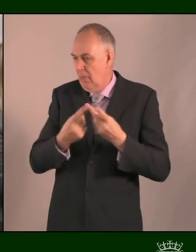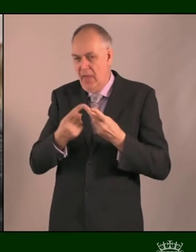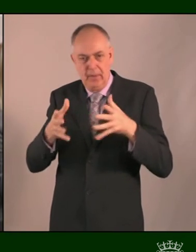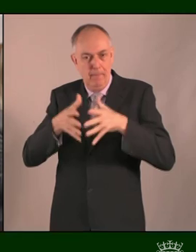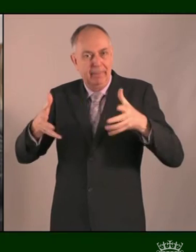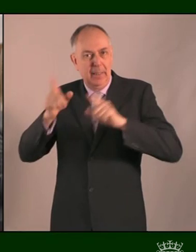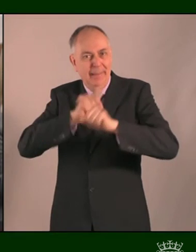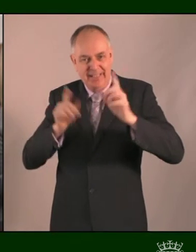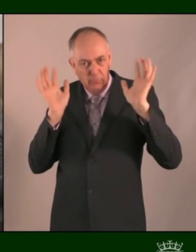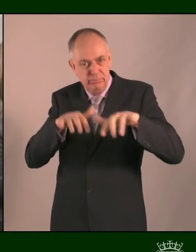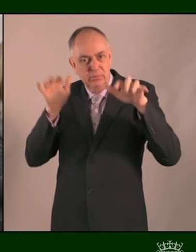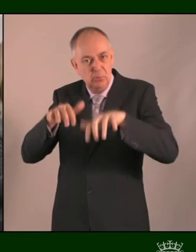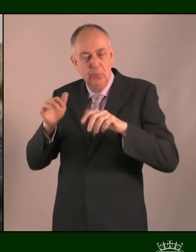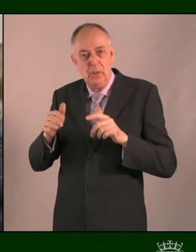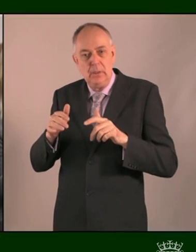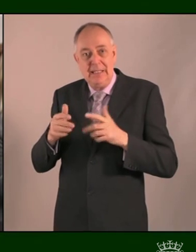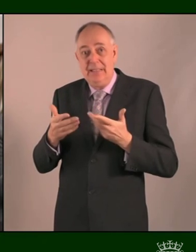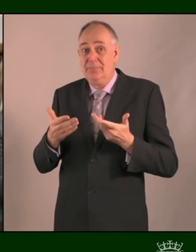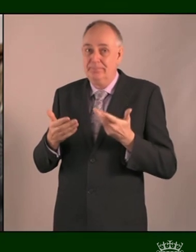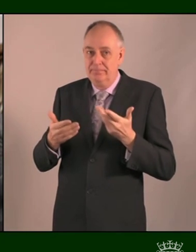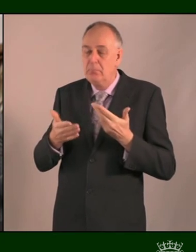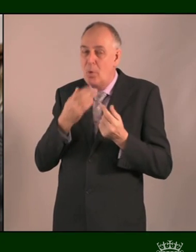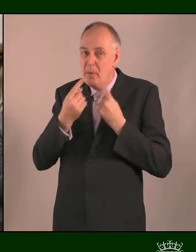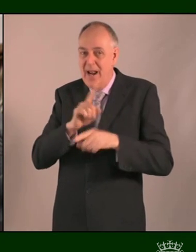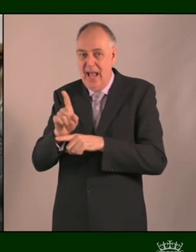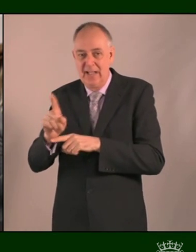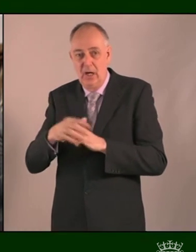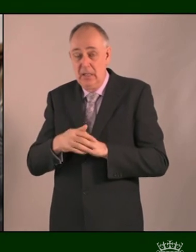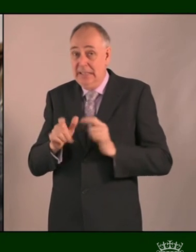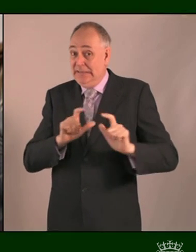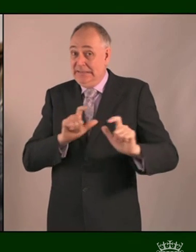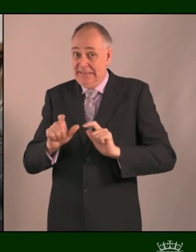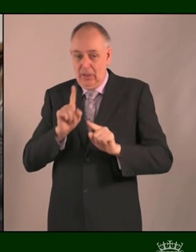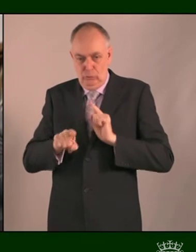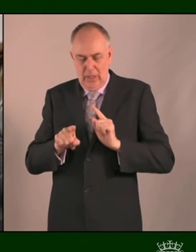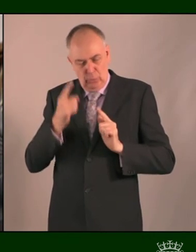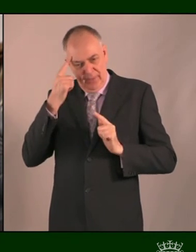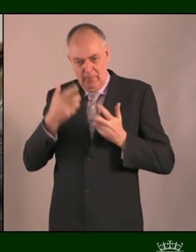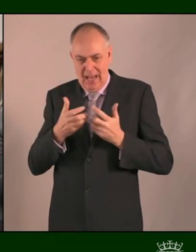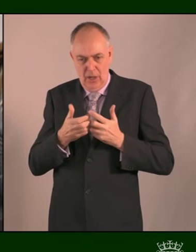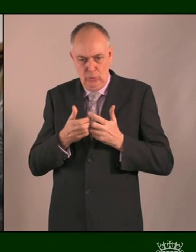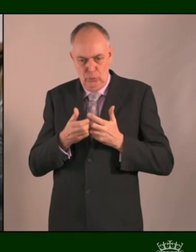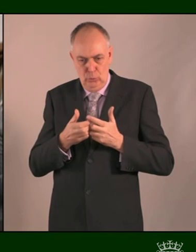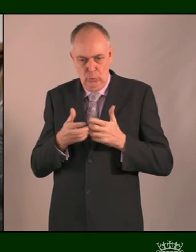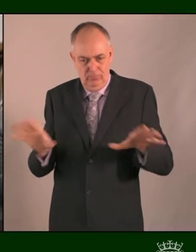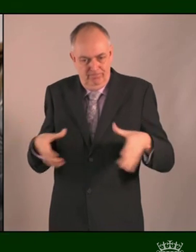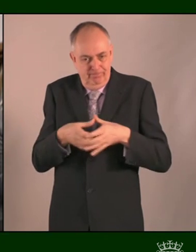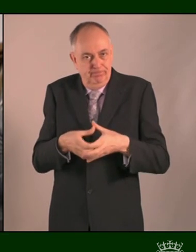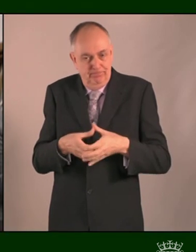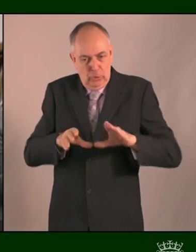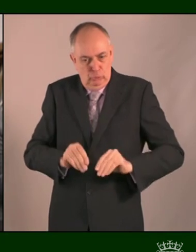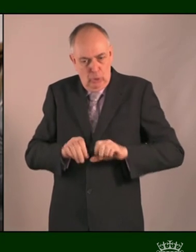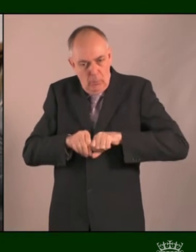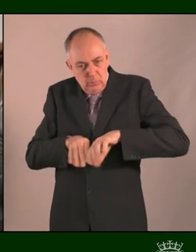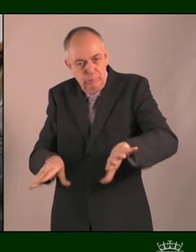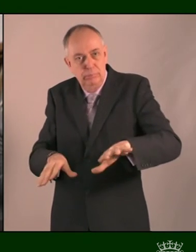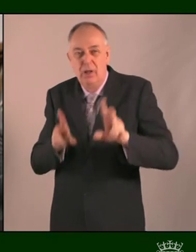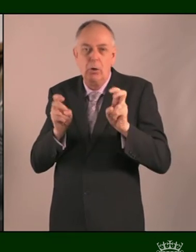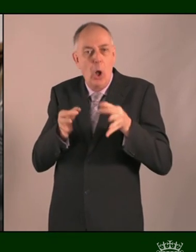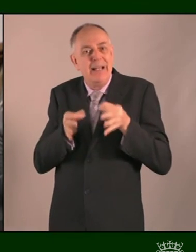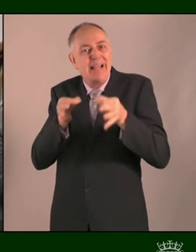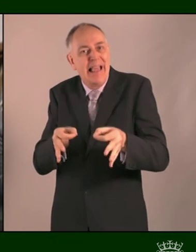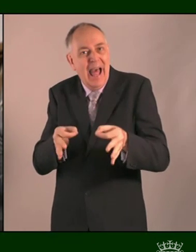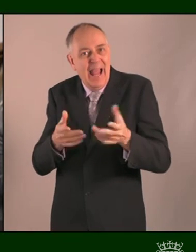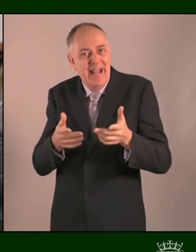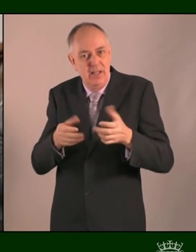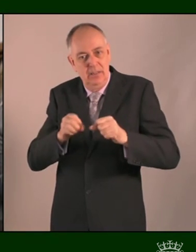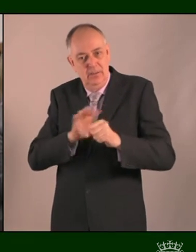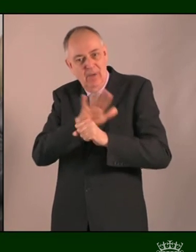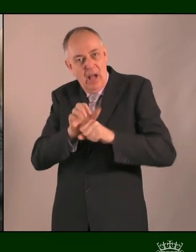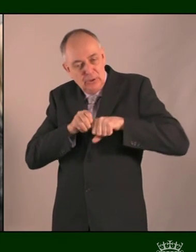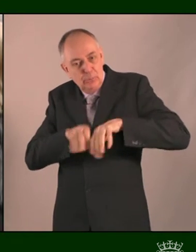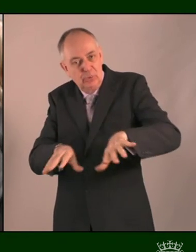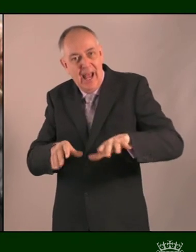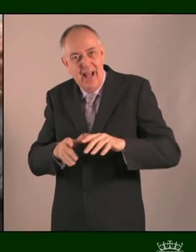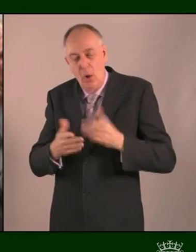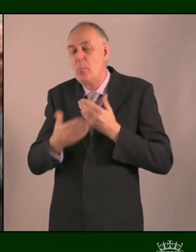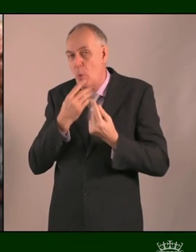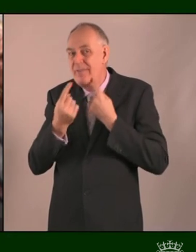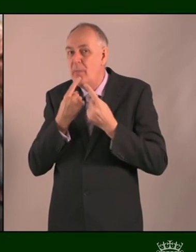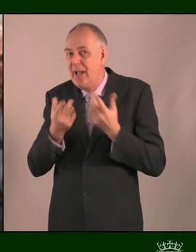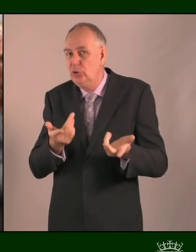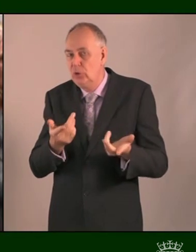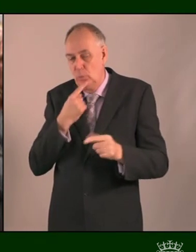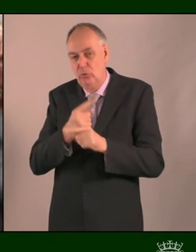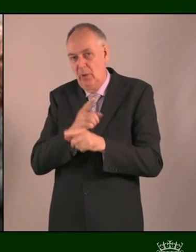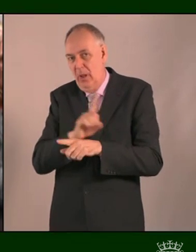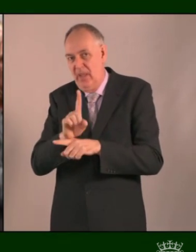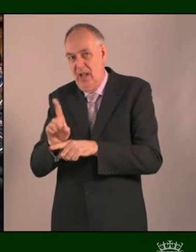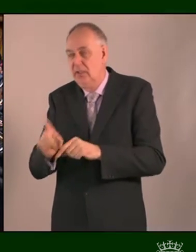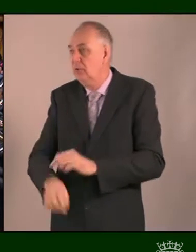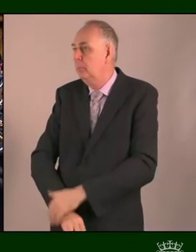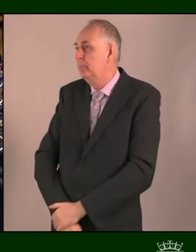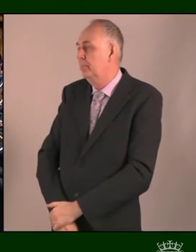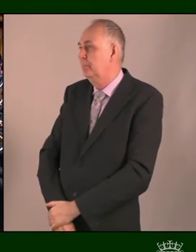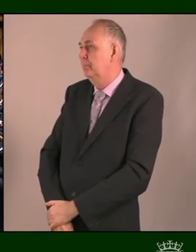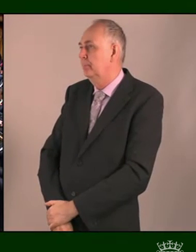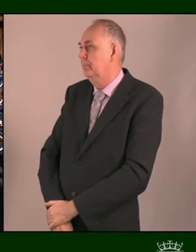We are still at the containment stage—she will understand the distinction that the Government are making—and when we come to the delay phase, she will be hearing a lot more detail about what we propose to do with large gatherings and places such as Parliament.